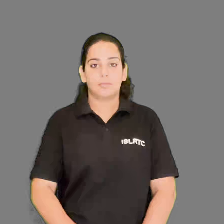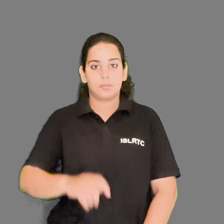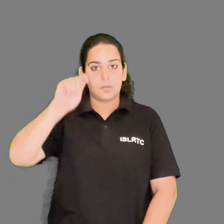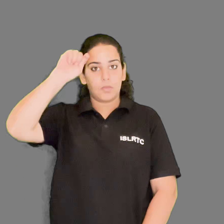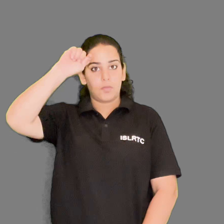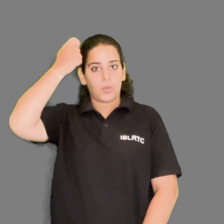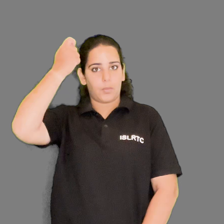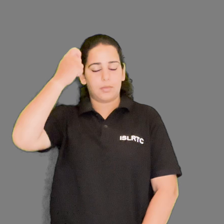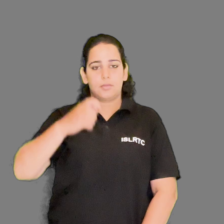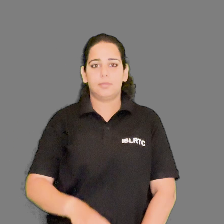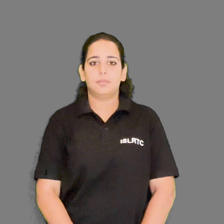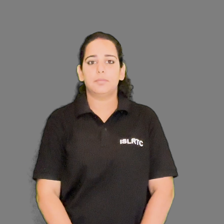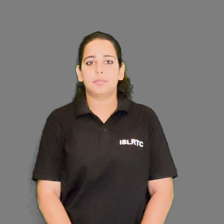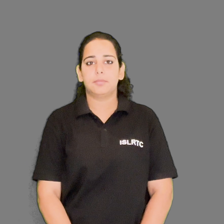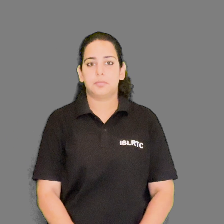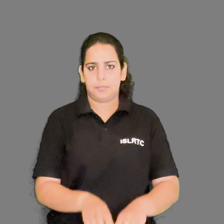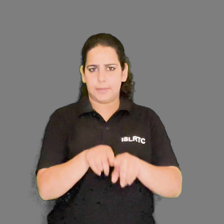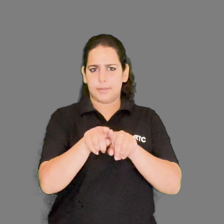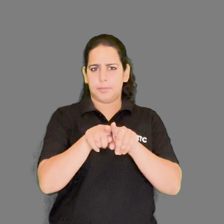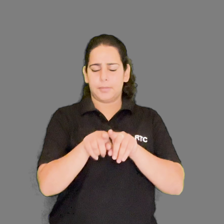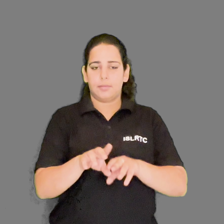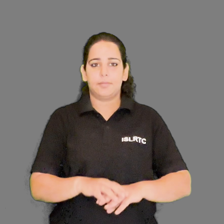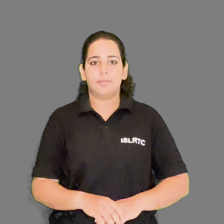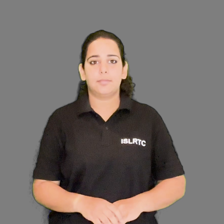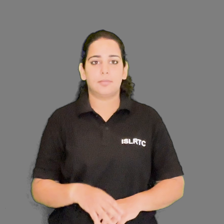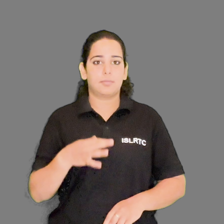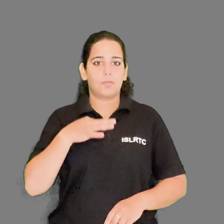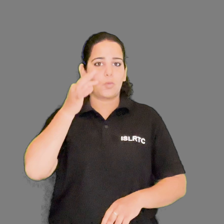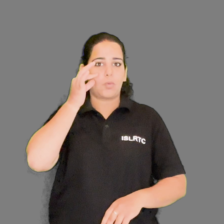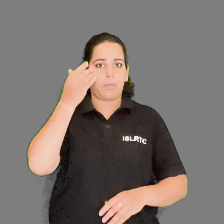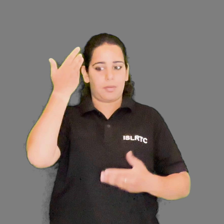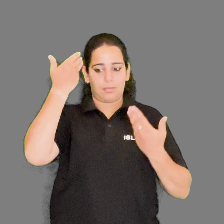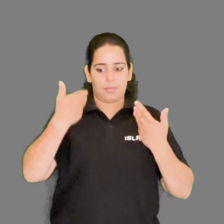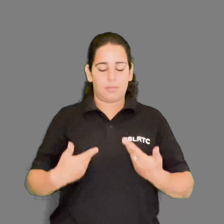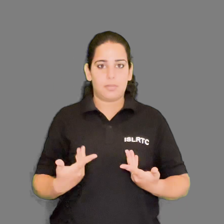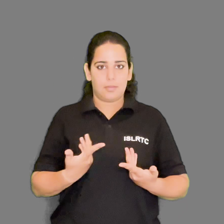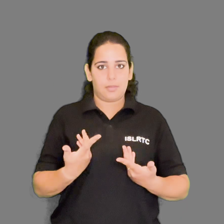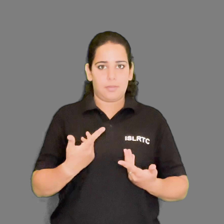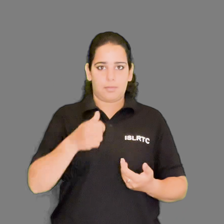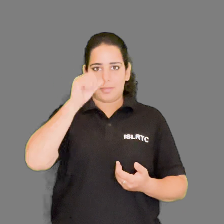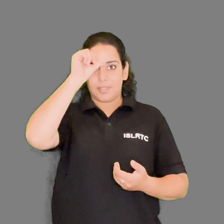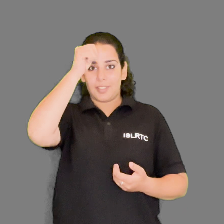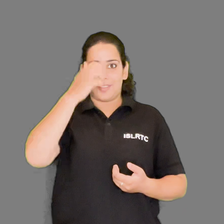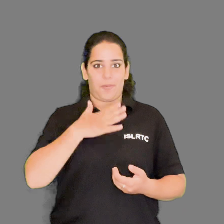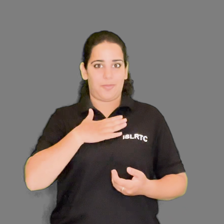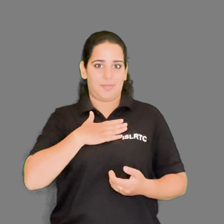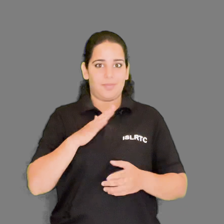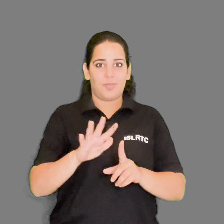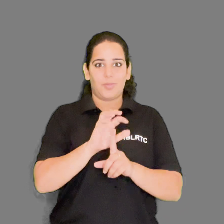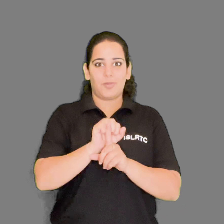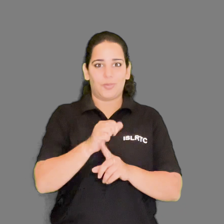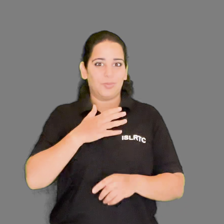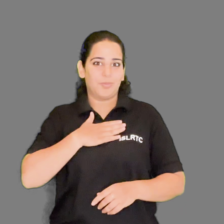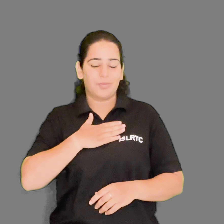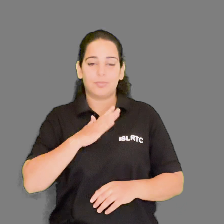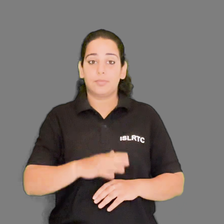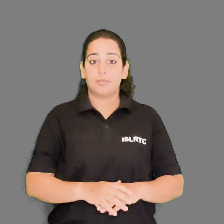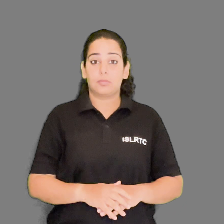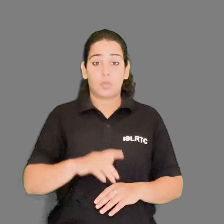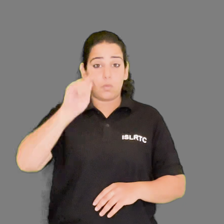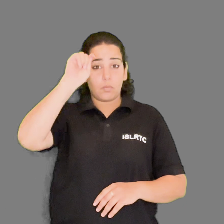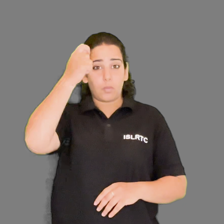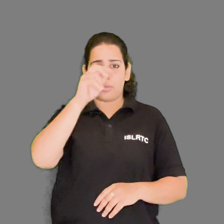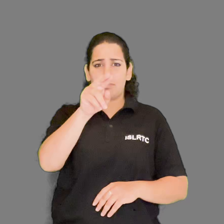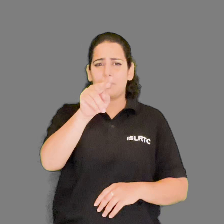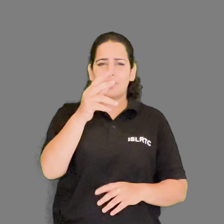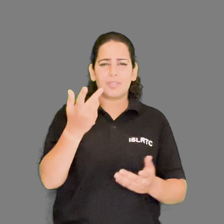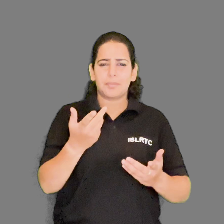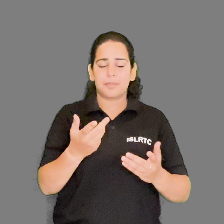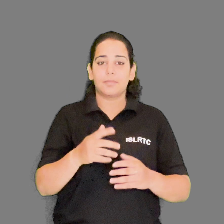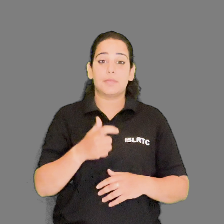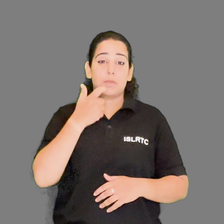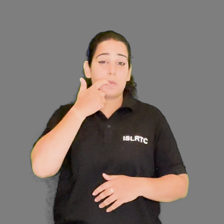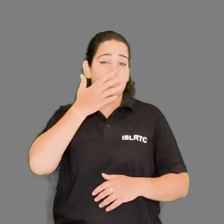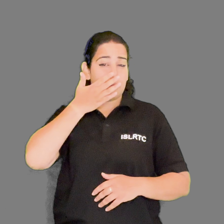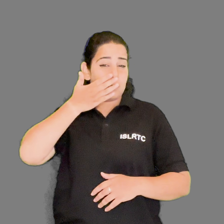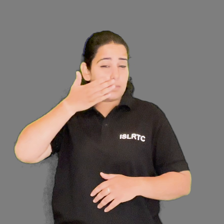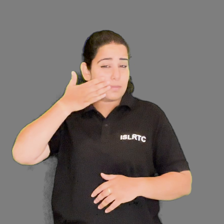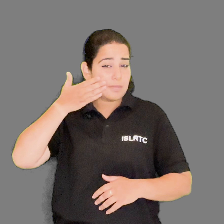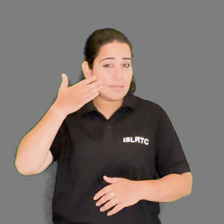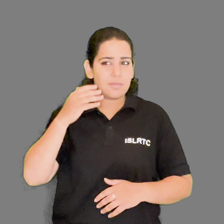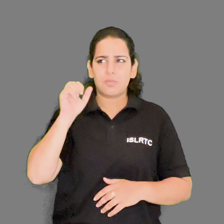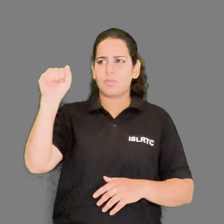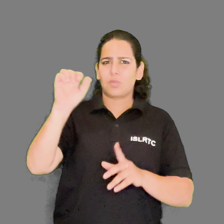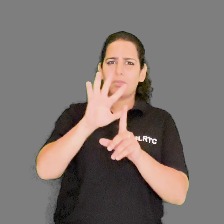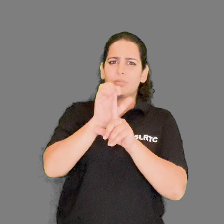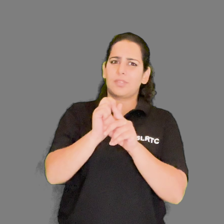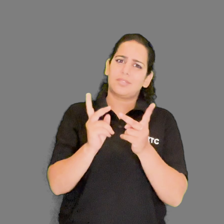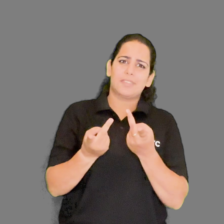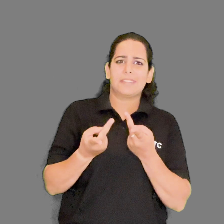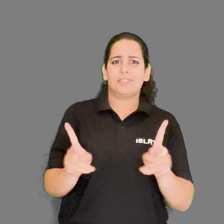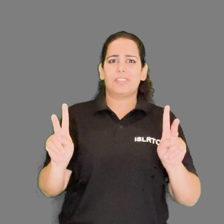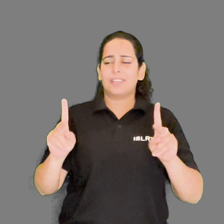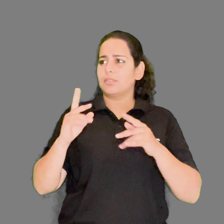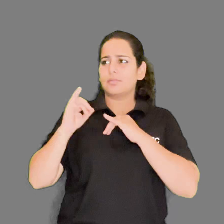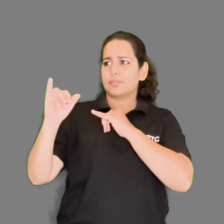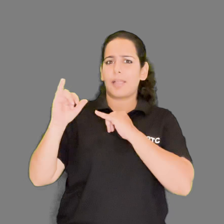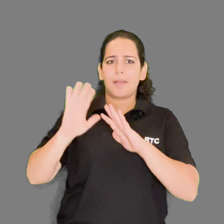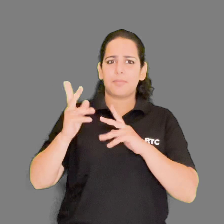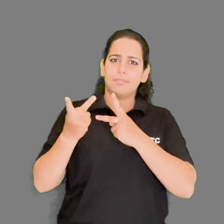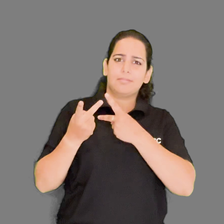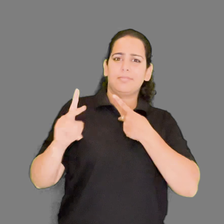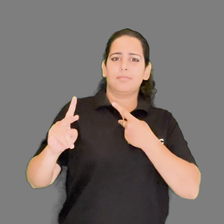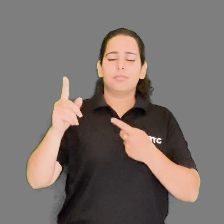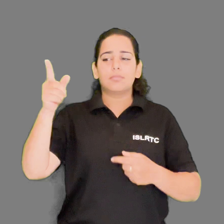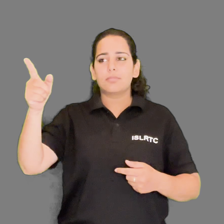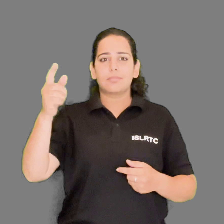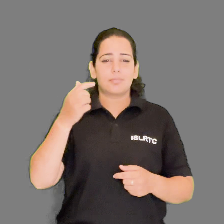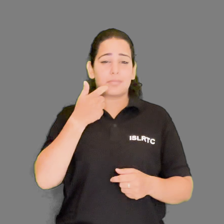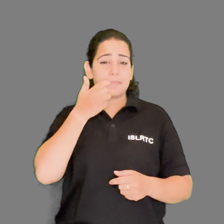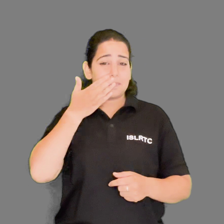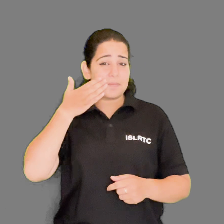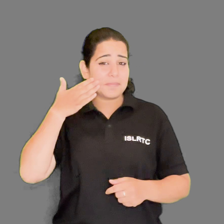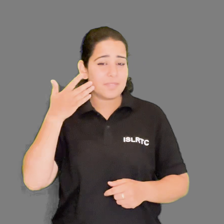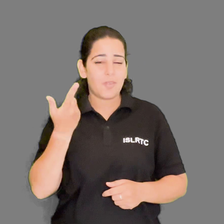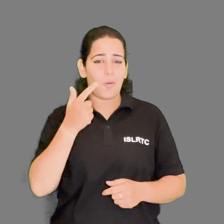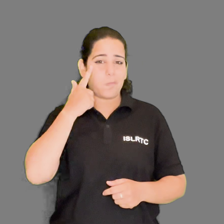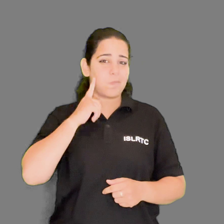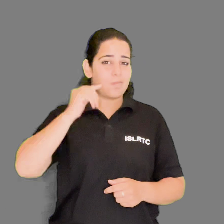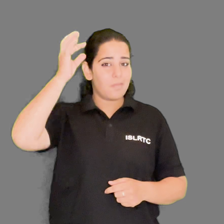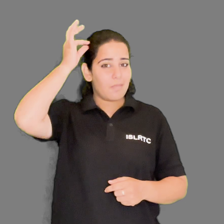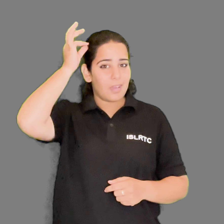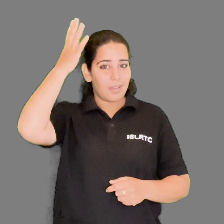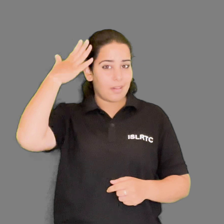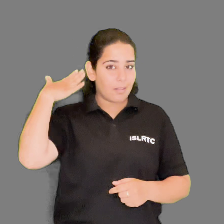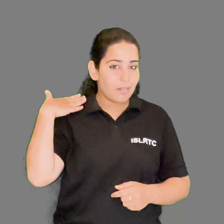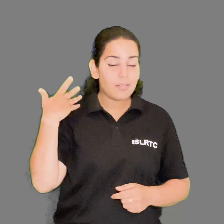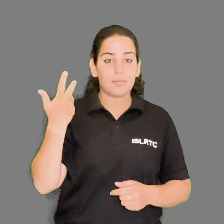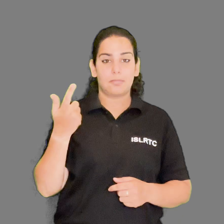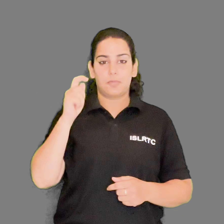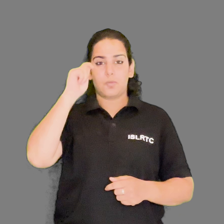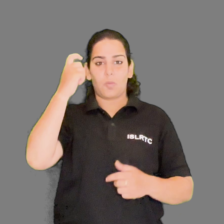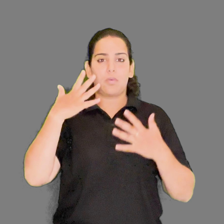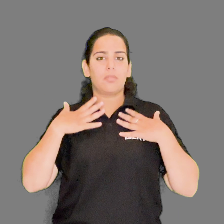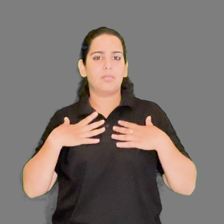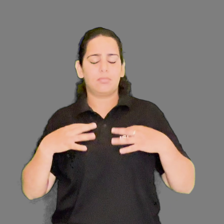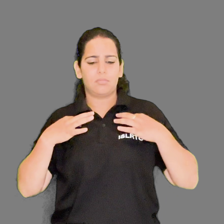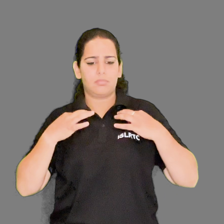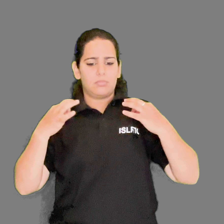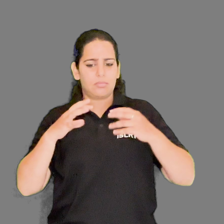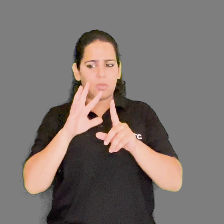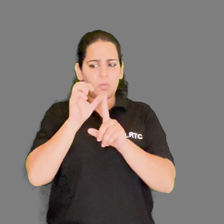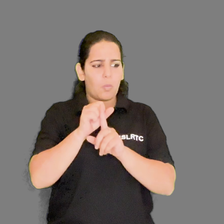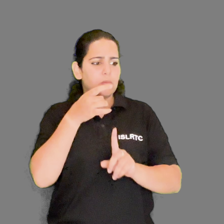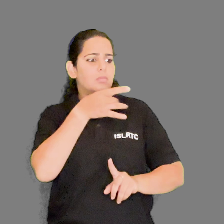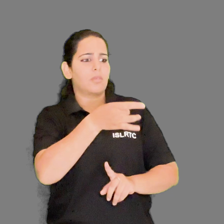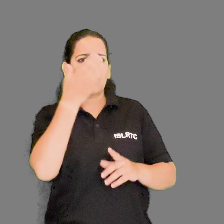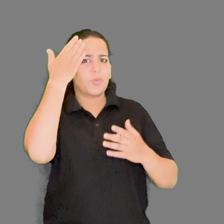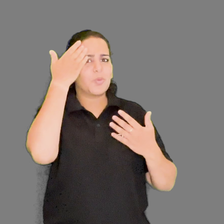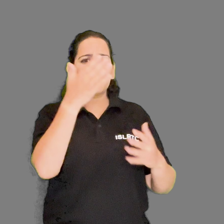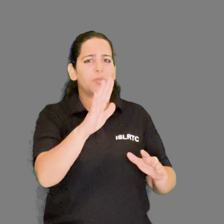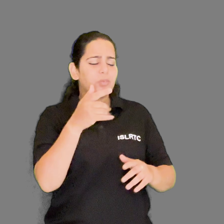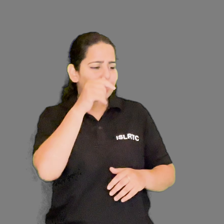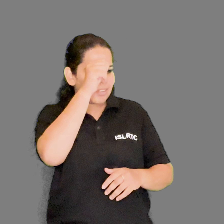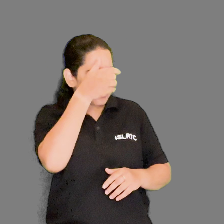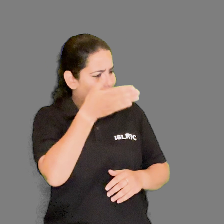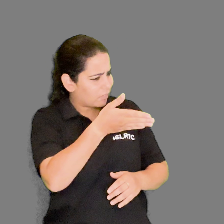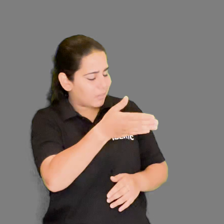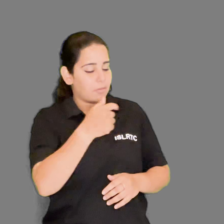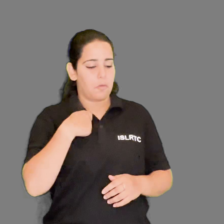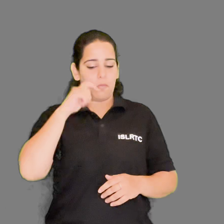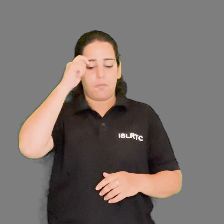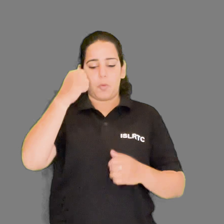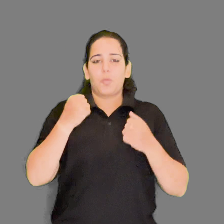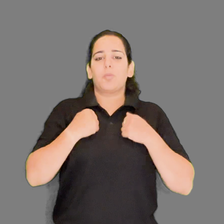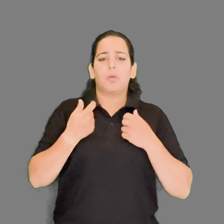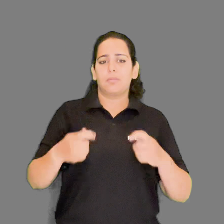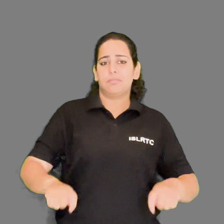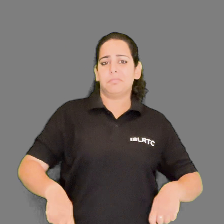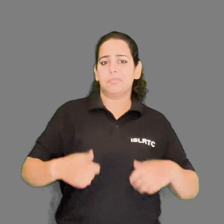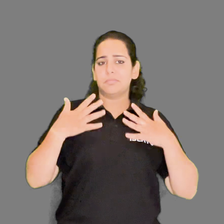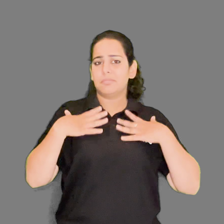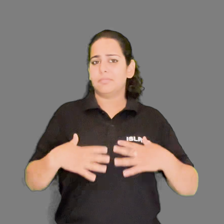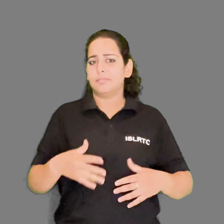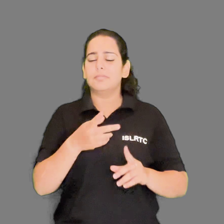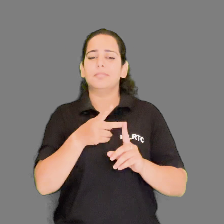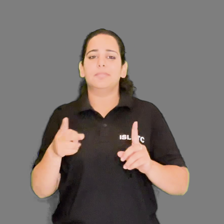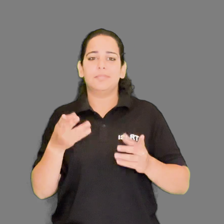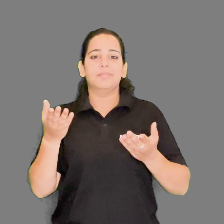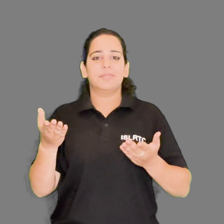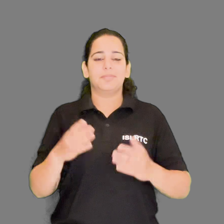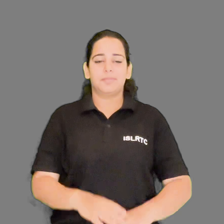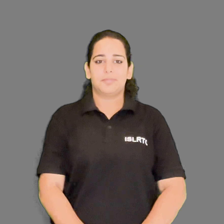Foreign